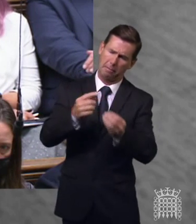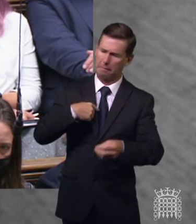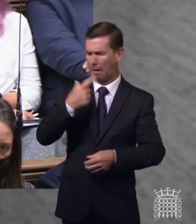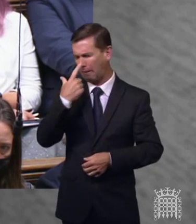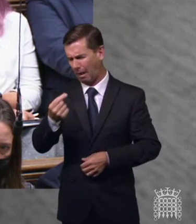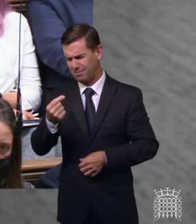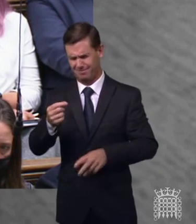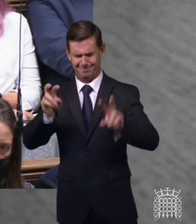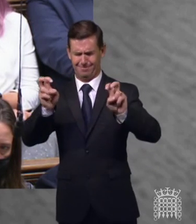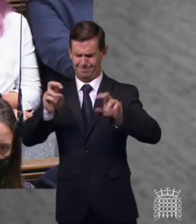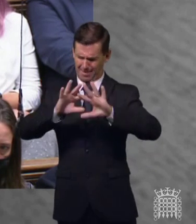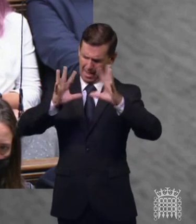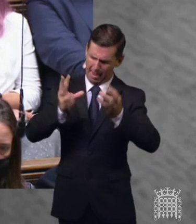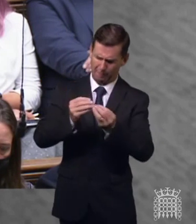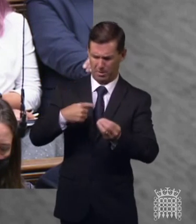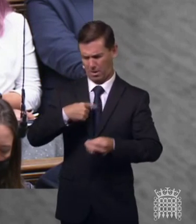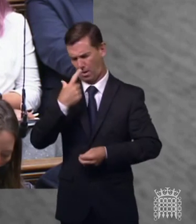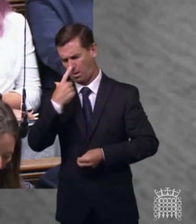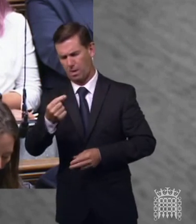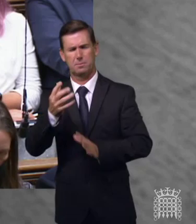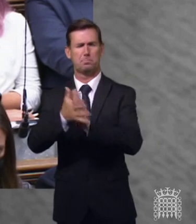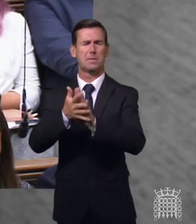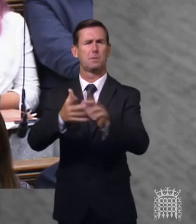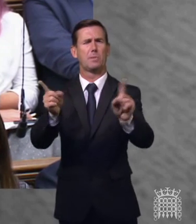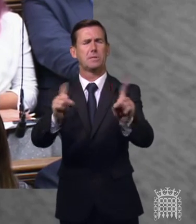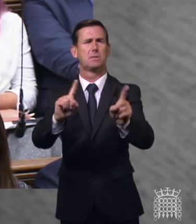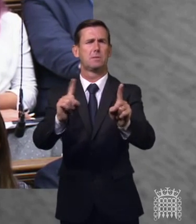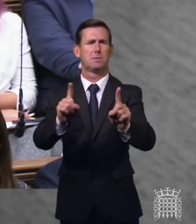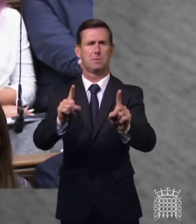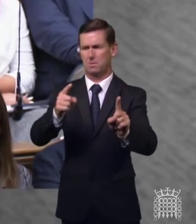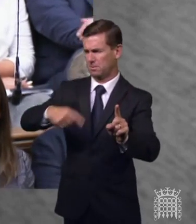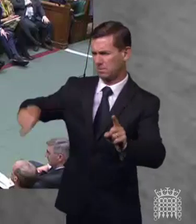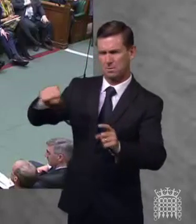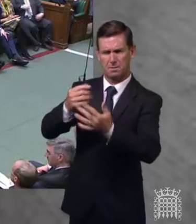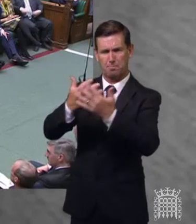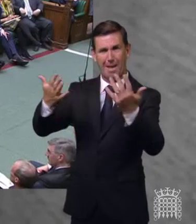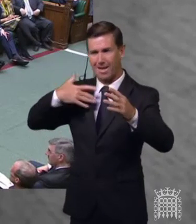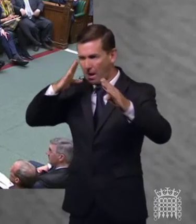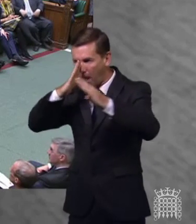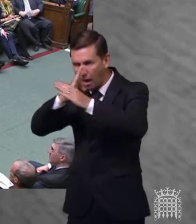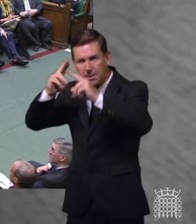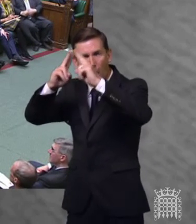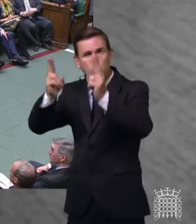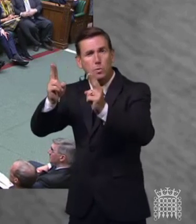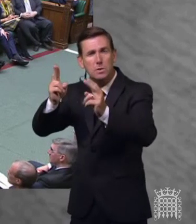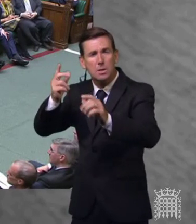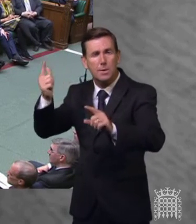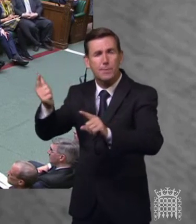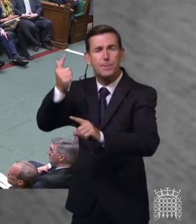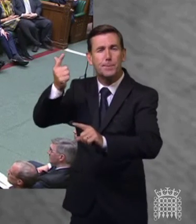How are they identifying these people and where they are, especially if they are already in hiding in fear of their lives?